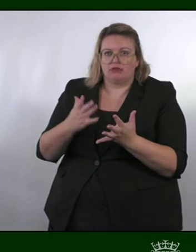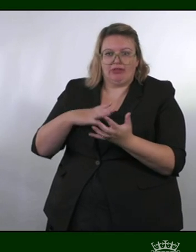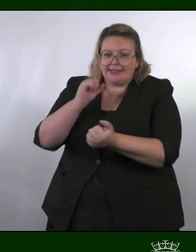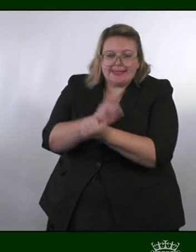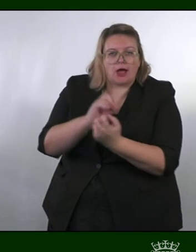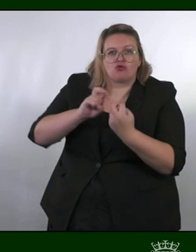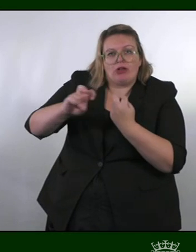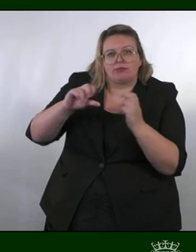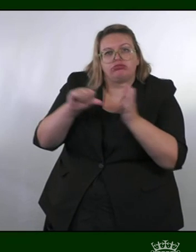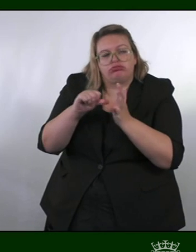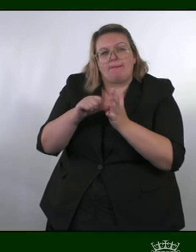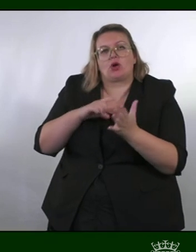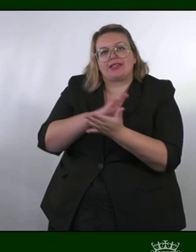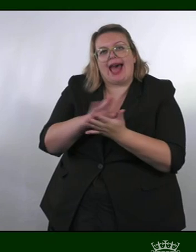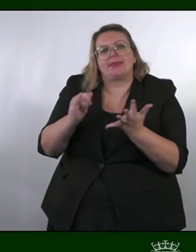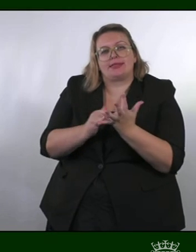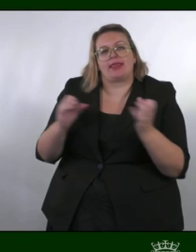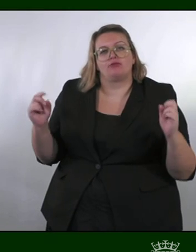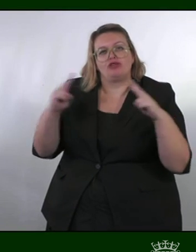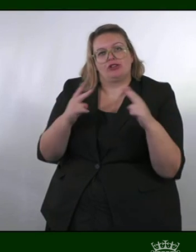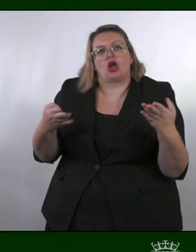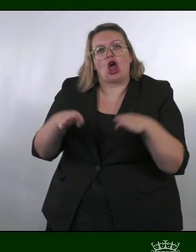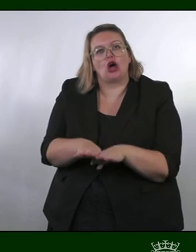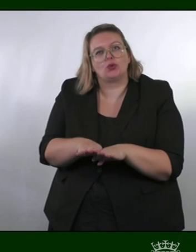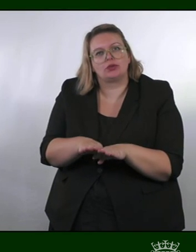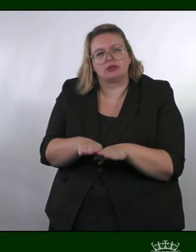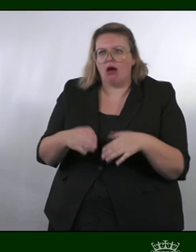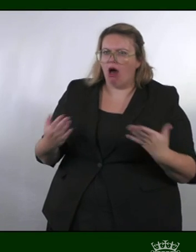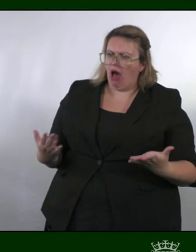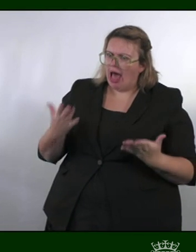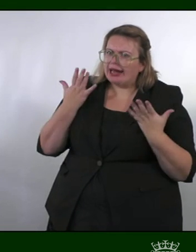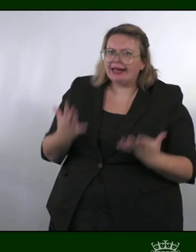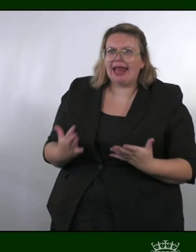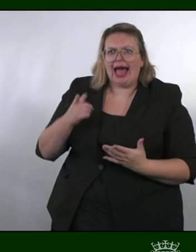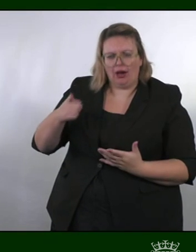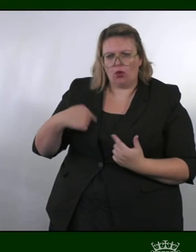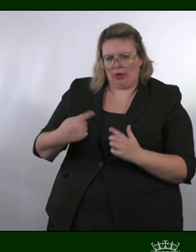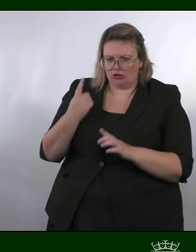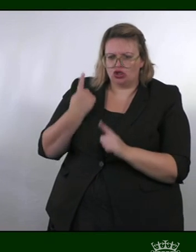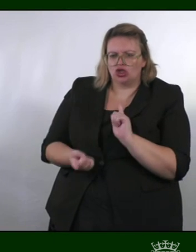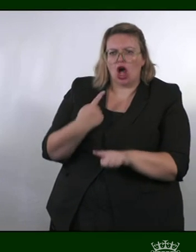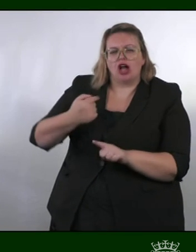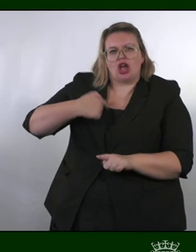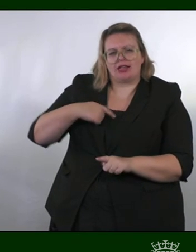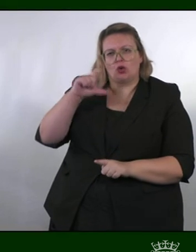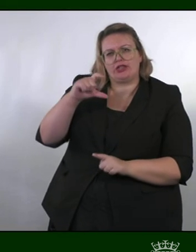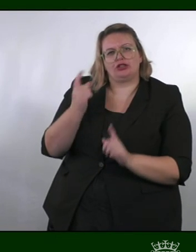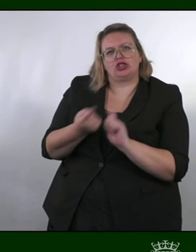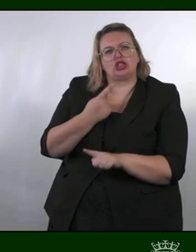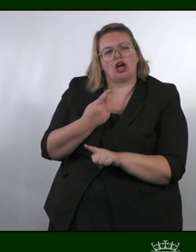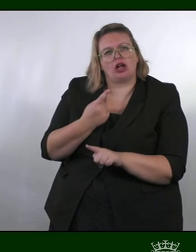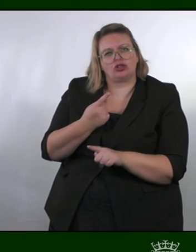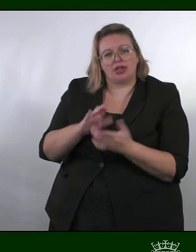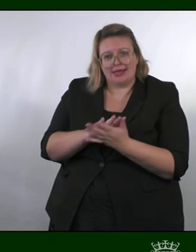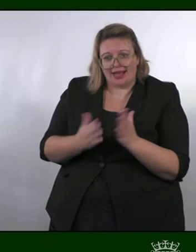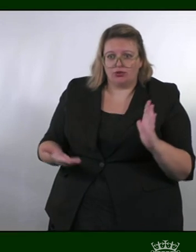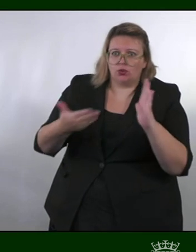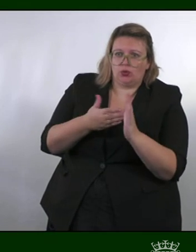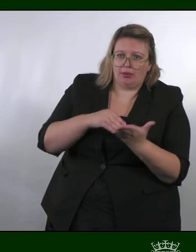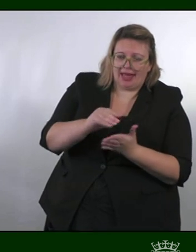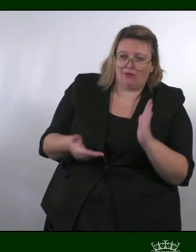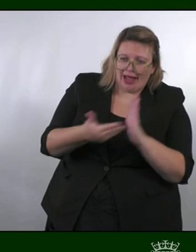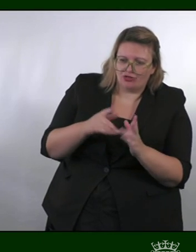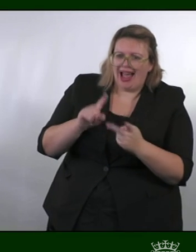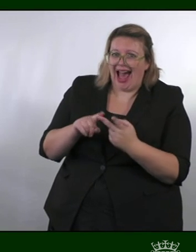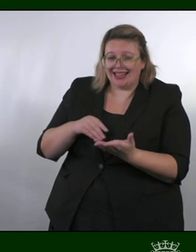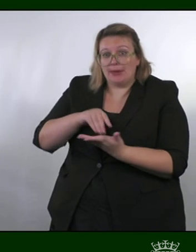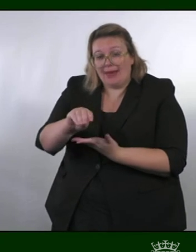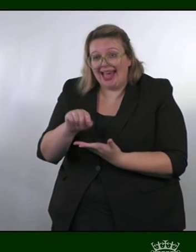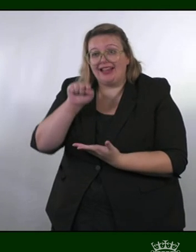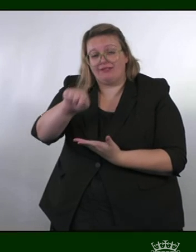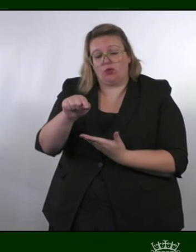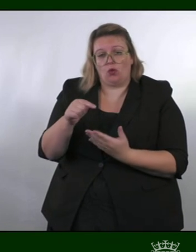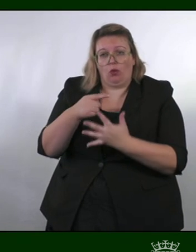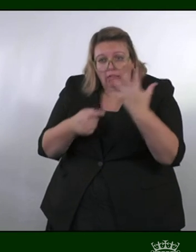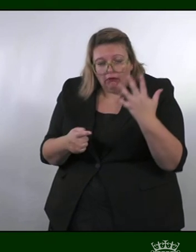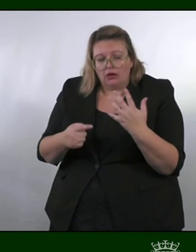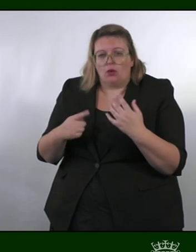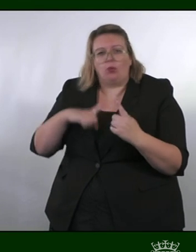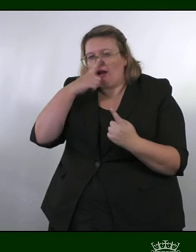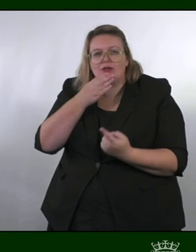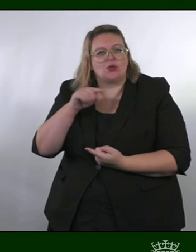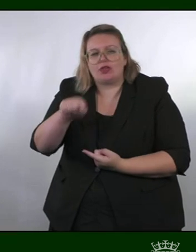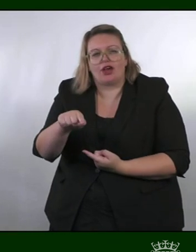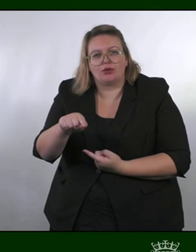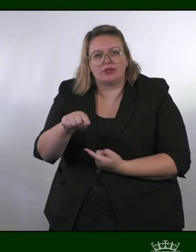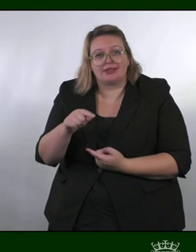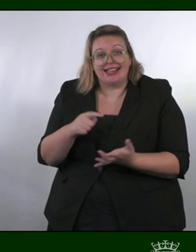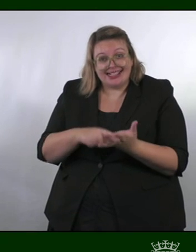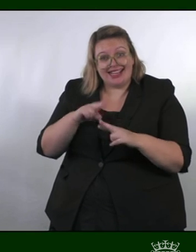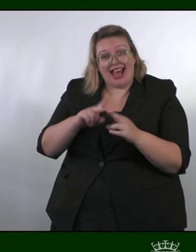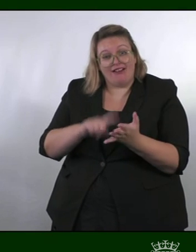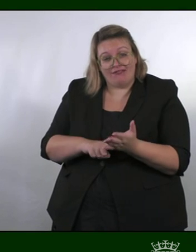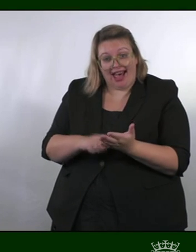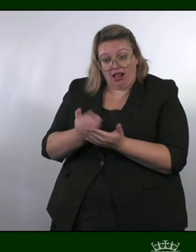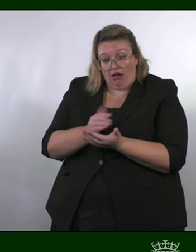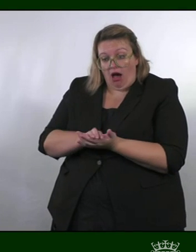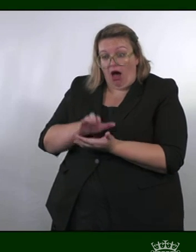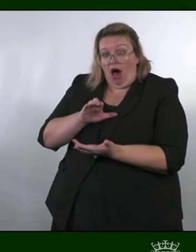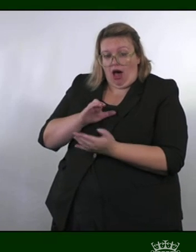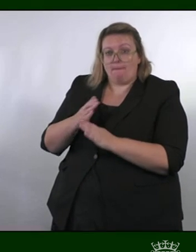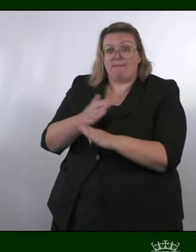Can the Prime Minister confirm reports that the Government are now planning to charge Barnes residents £15 a day to own a car, and charge them extra council tax, to pay for facilities that they cannot use, despite the fact that Transport for London reserves were increasing before the virus hit?